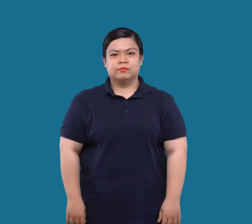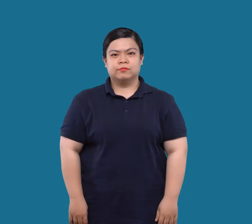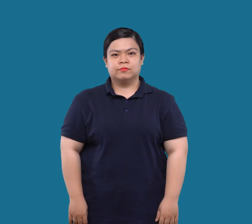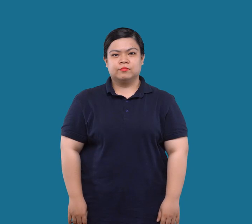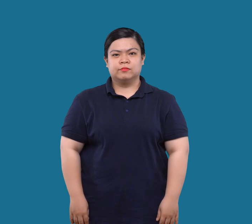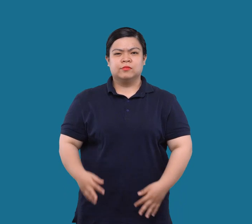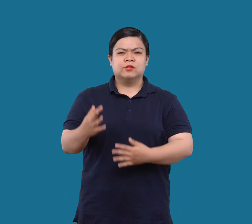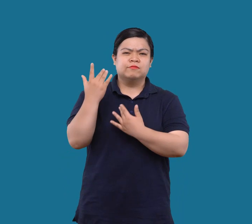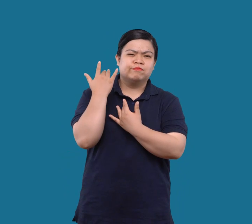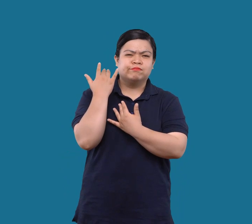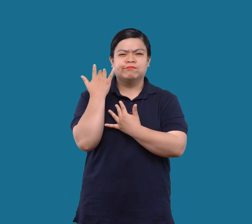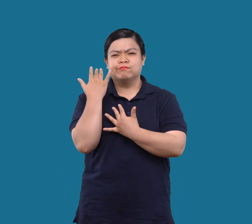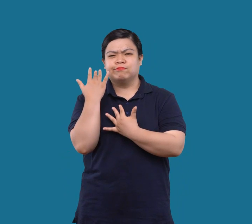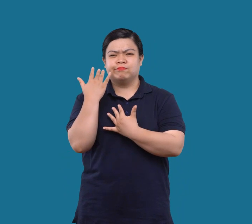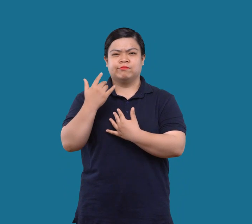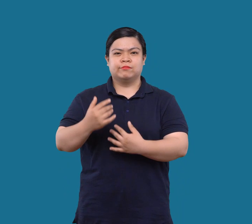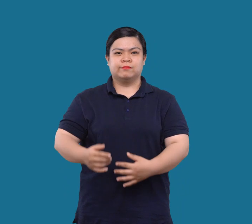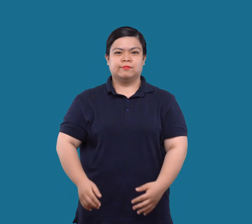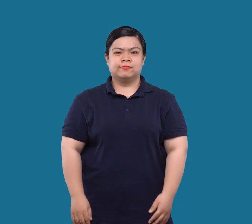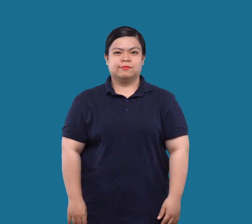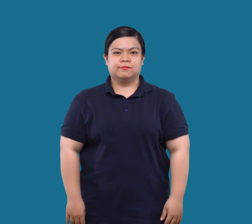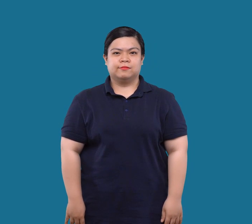đợi